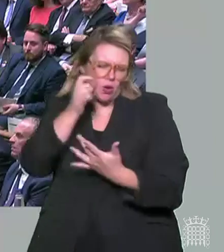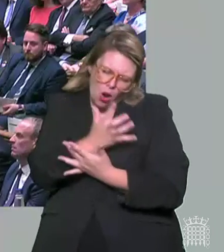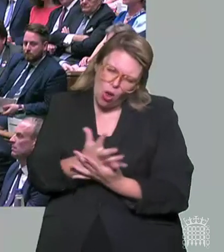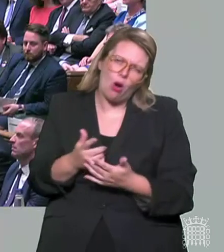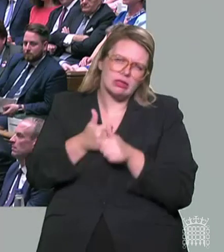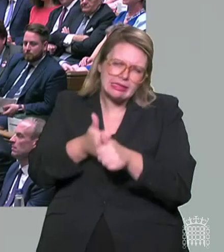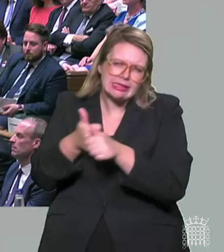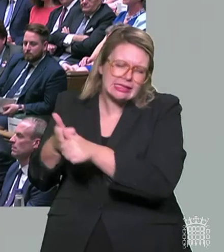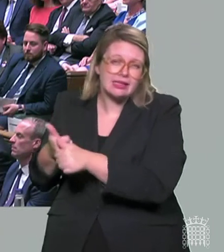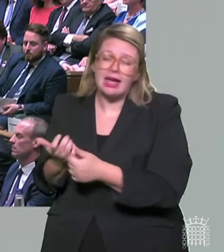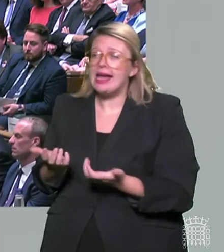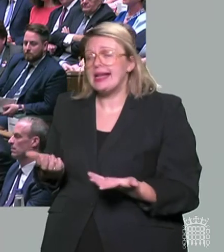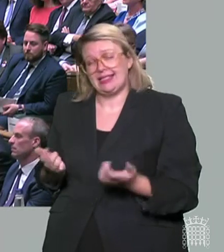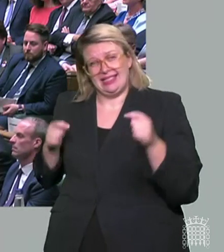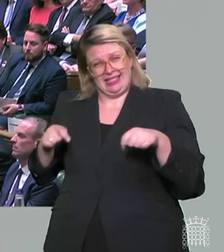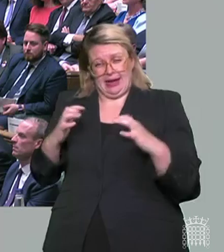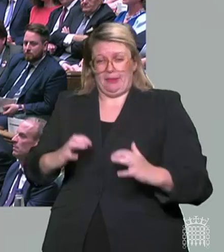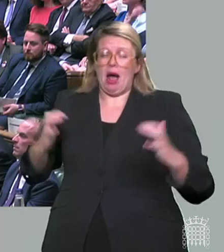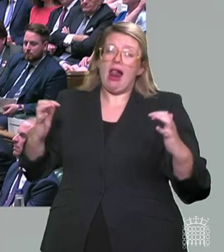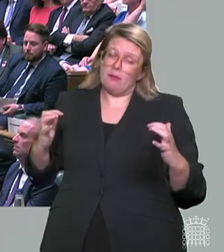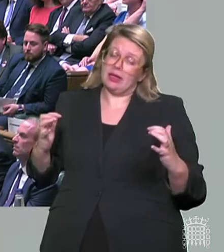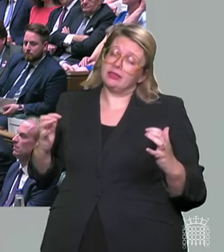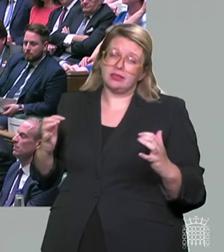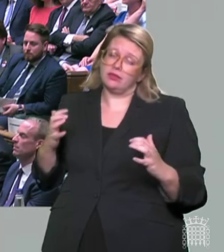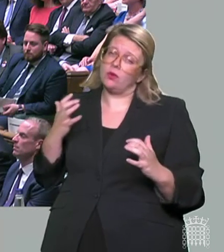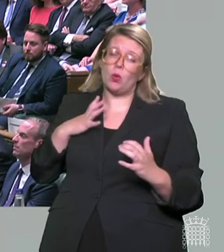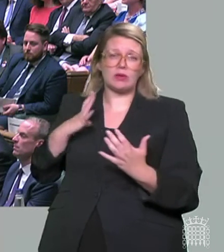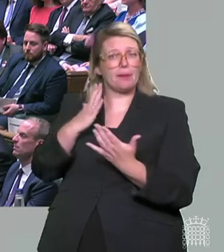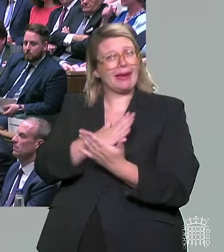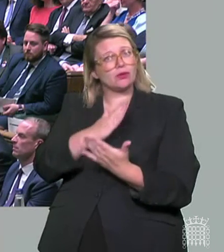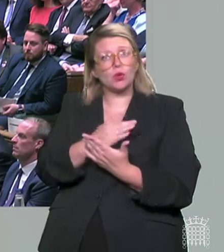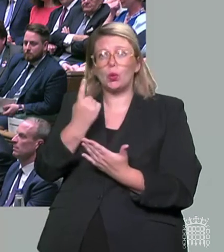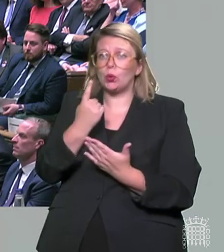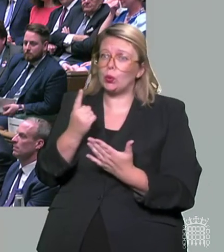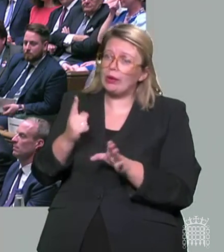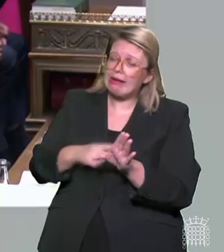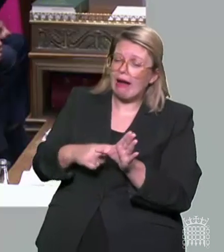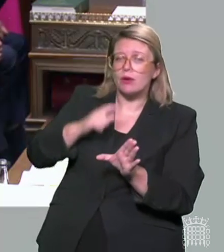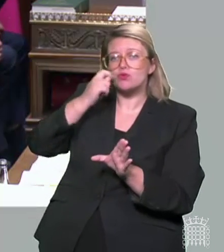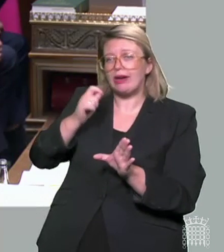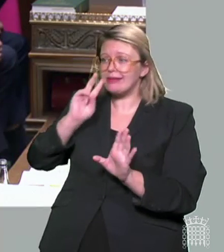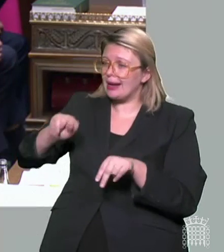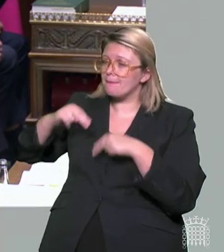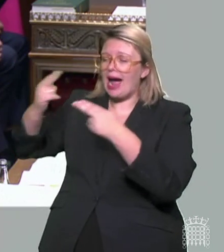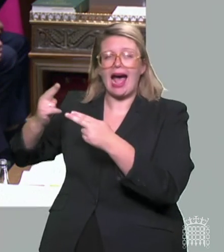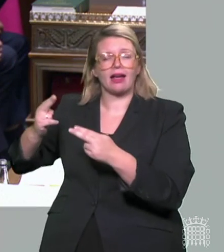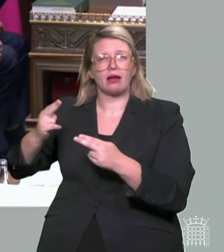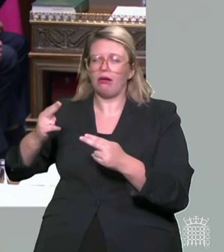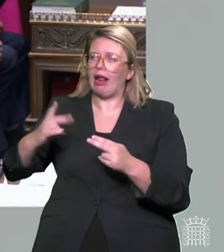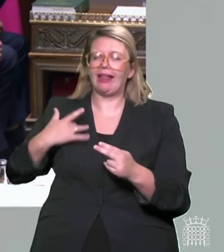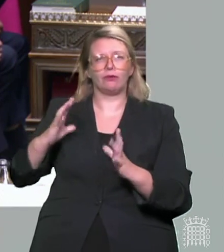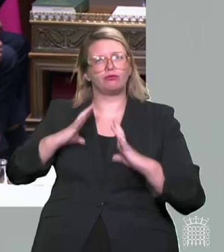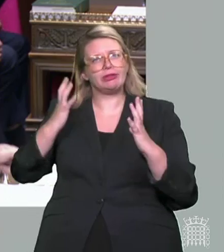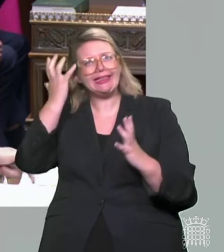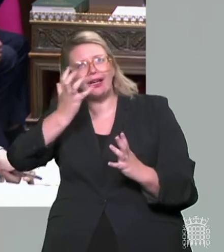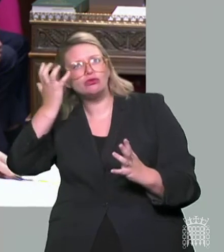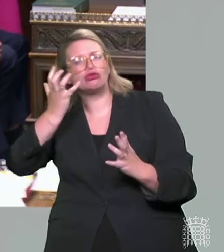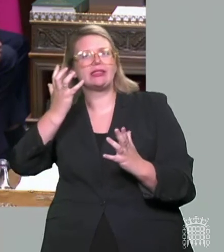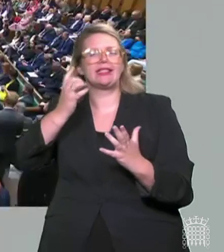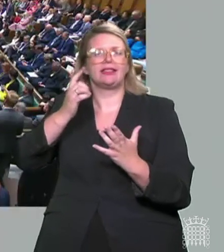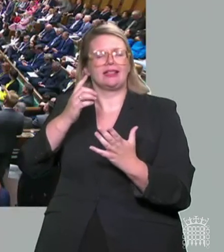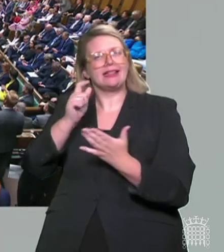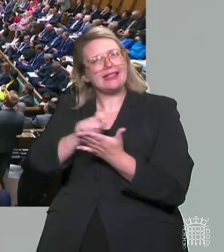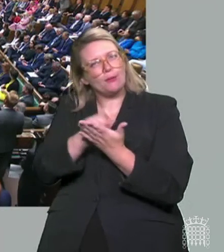I believe it is the wish of this entire House that those young people should grow up to live in a free, independent, democratic and sovereign Ukraine.